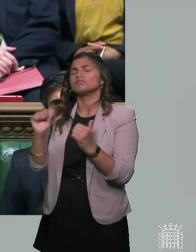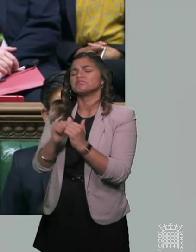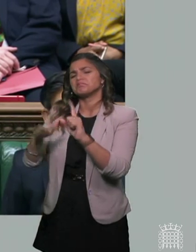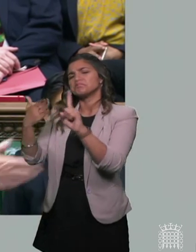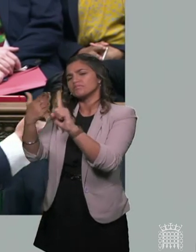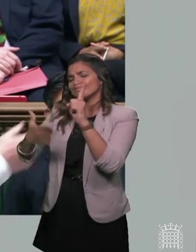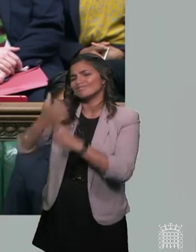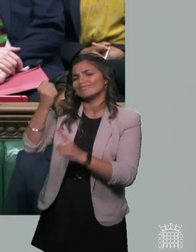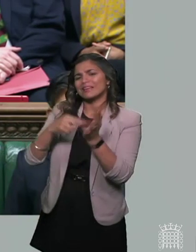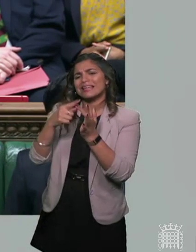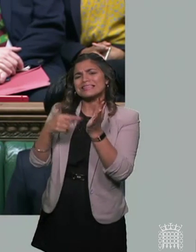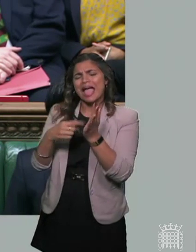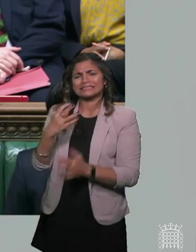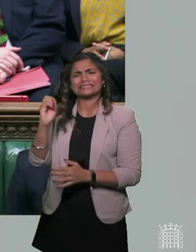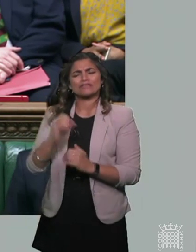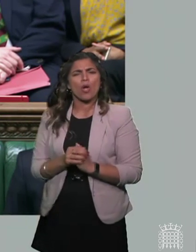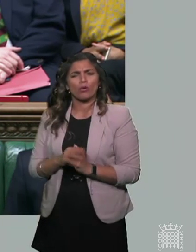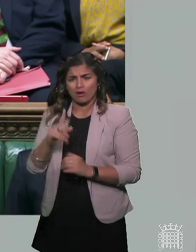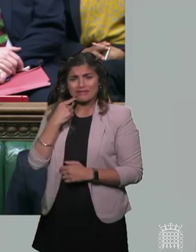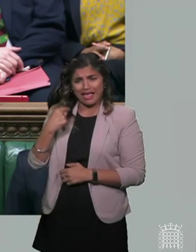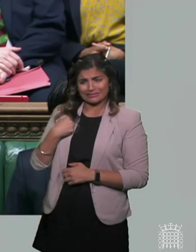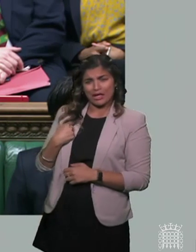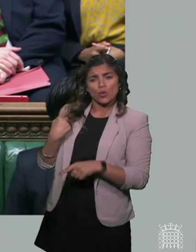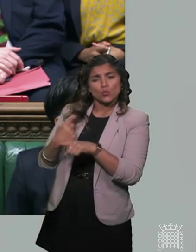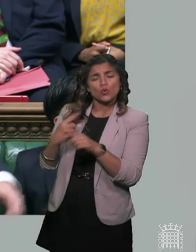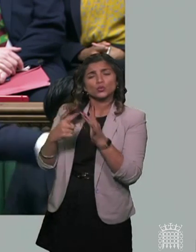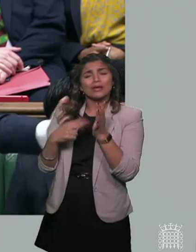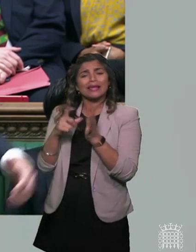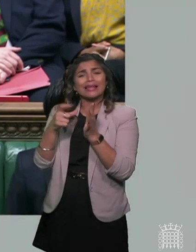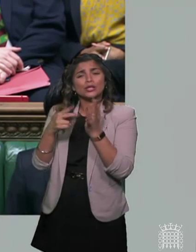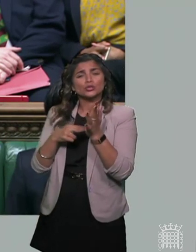It is a great thing. I talked yesterday to our Indonesian friends.